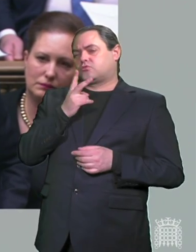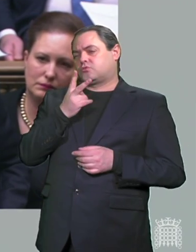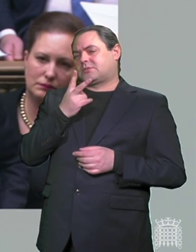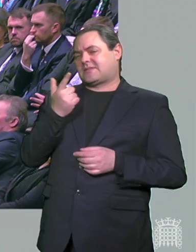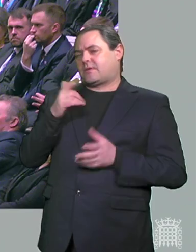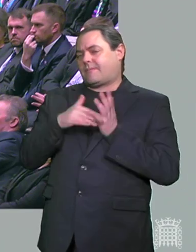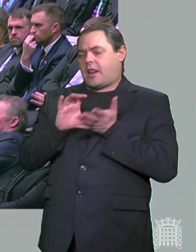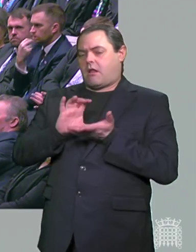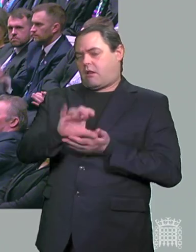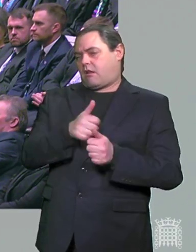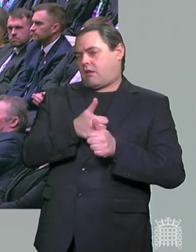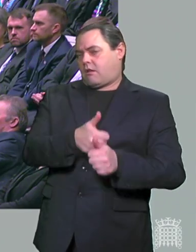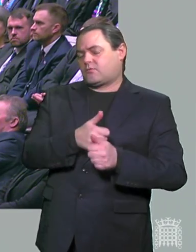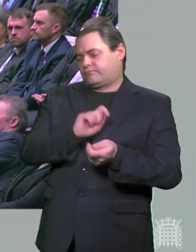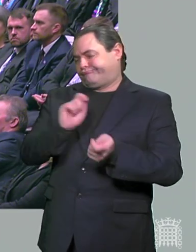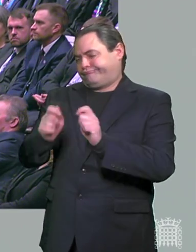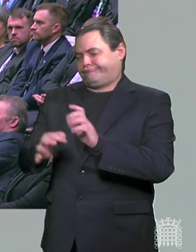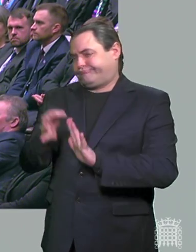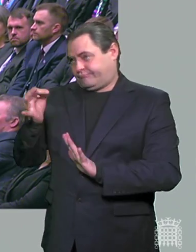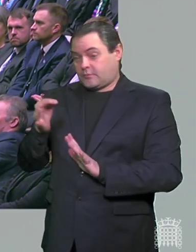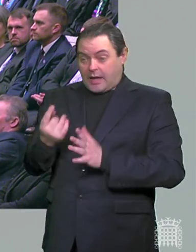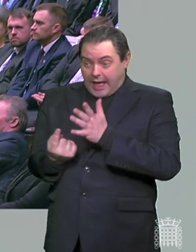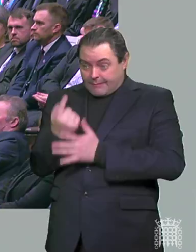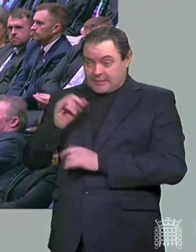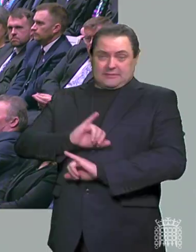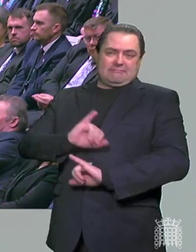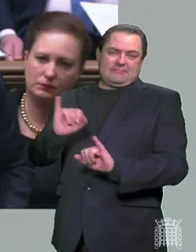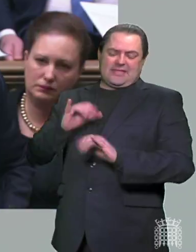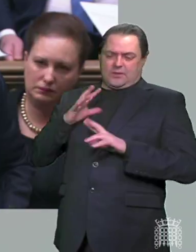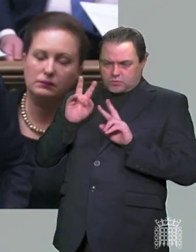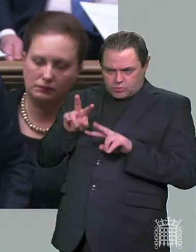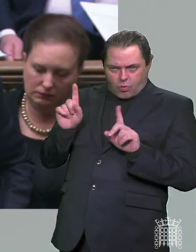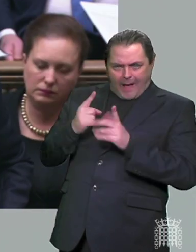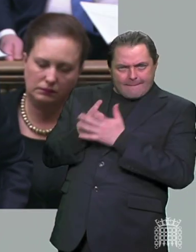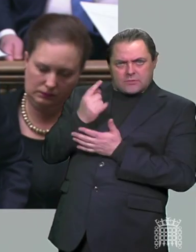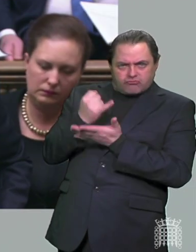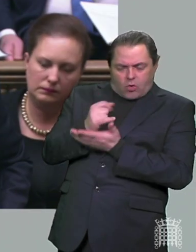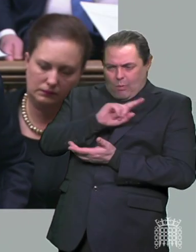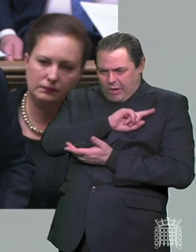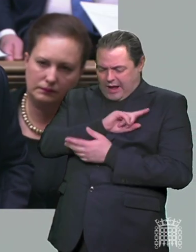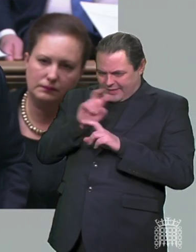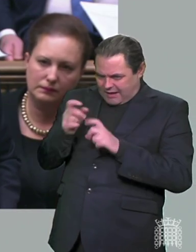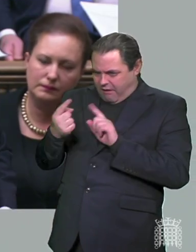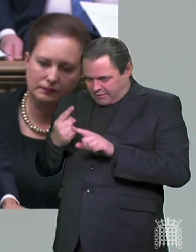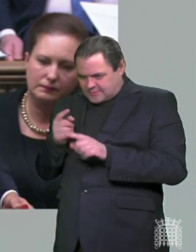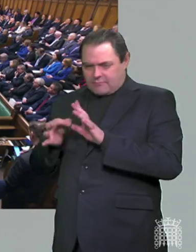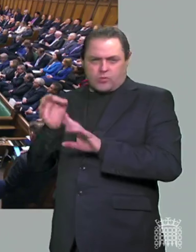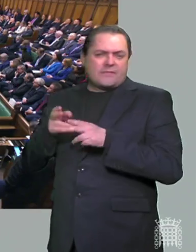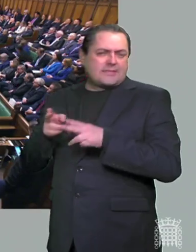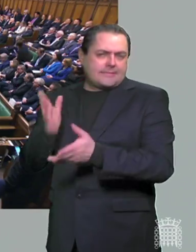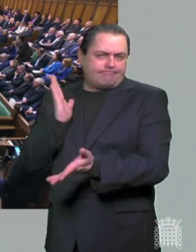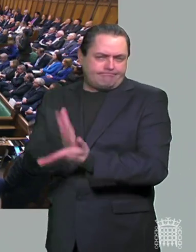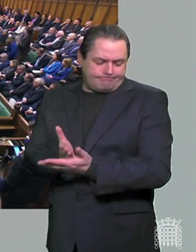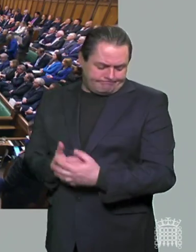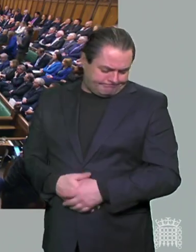My honourable Friend is absolutely right: when situations like this arise, transparency is paramount so that we can seek answers and make improvements.